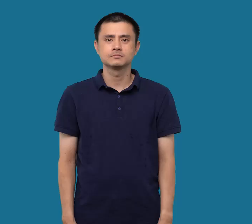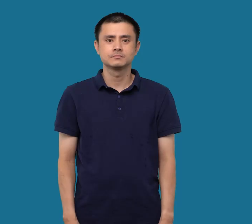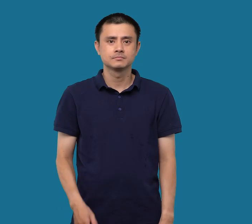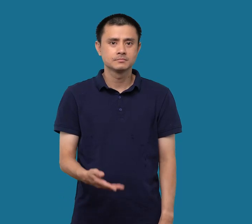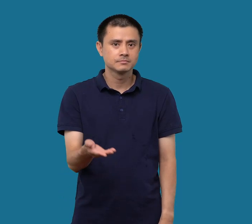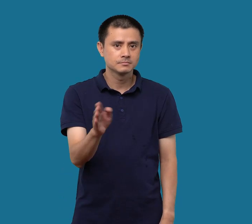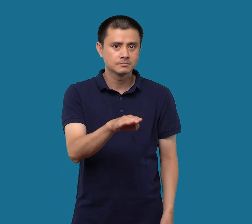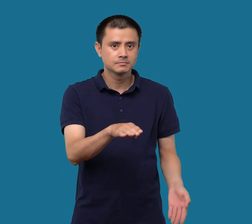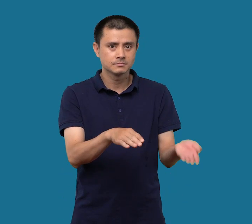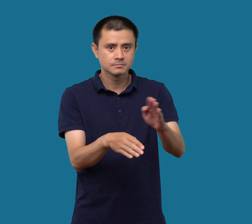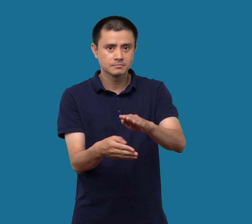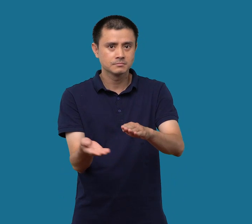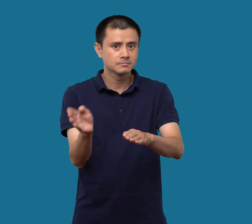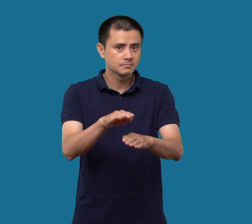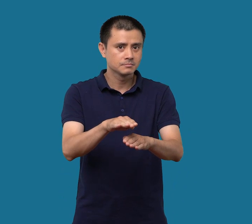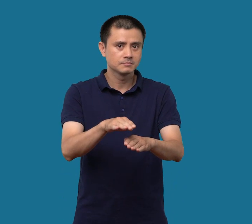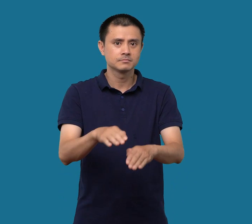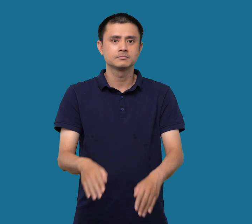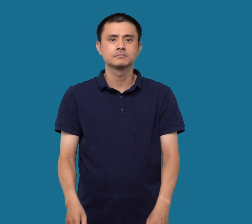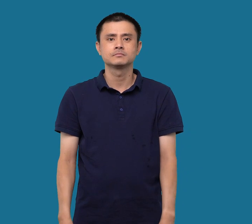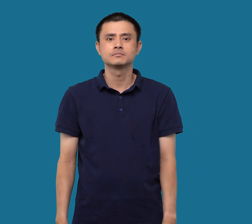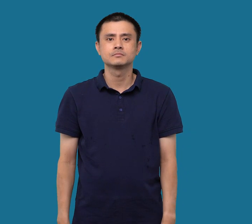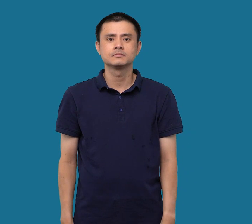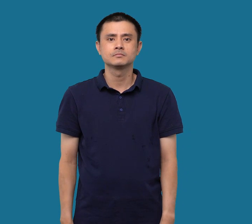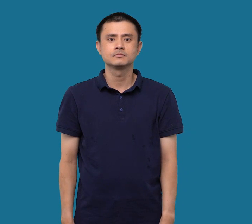gói (đgt)